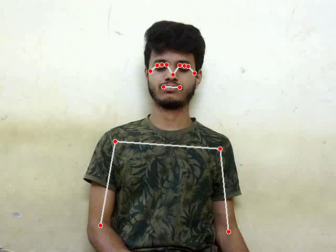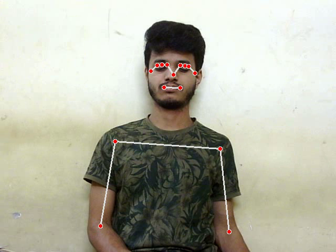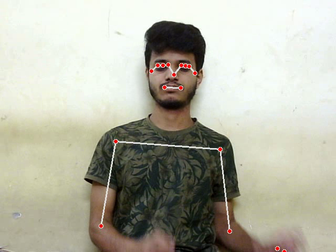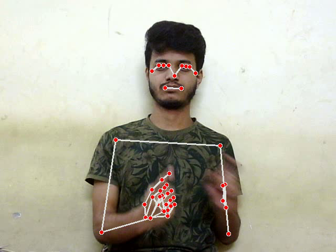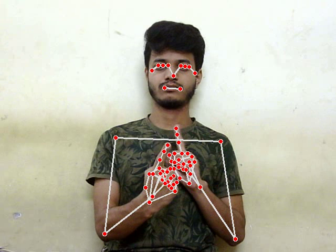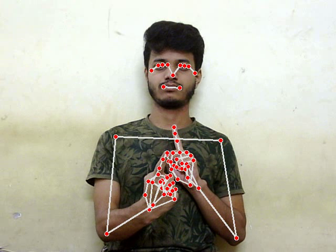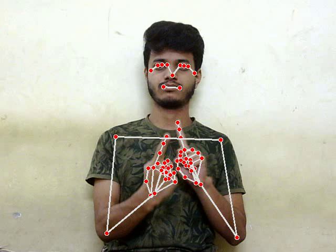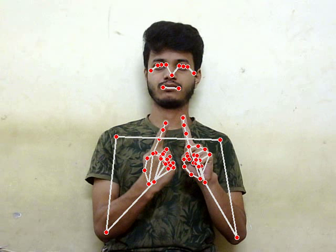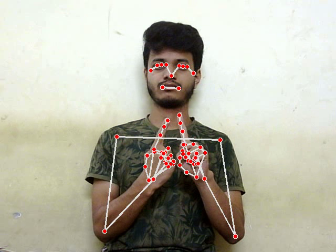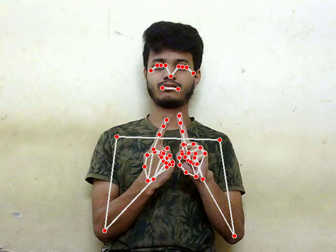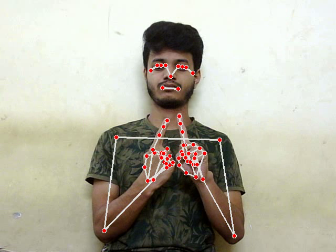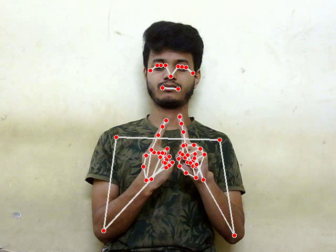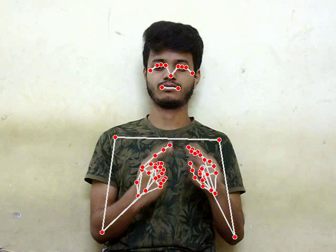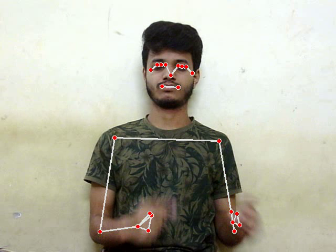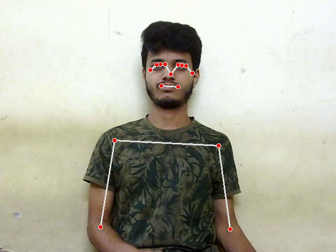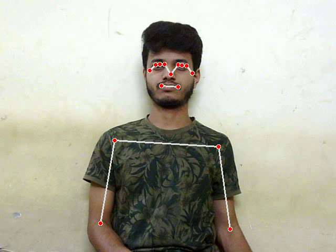meet